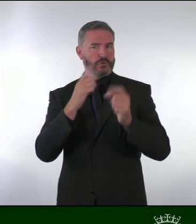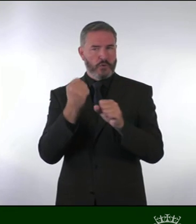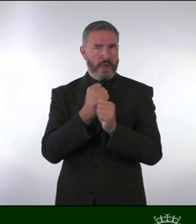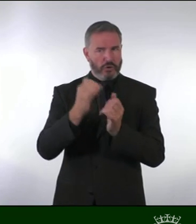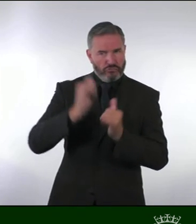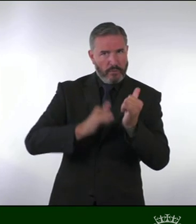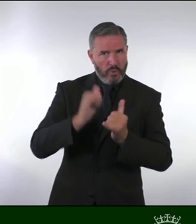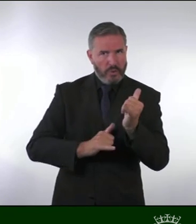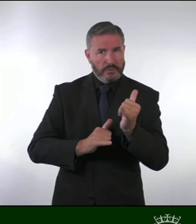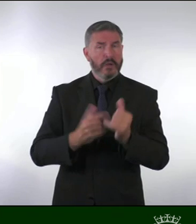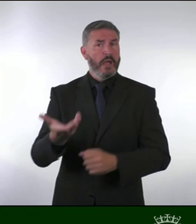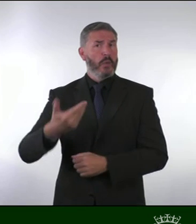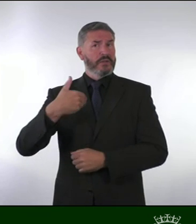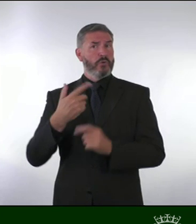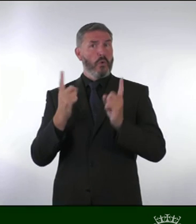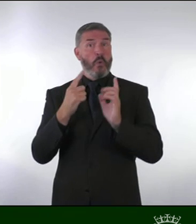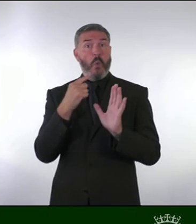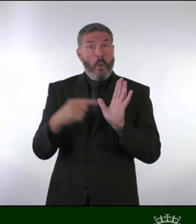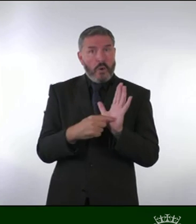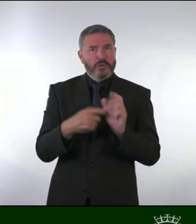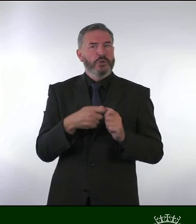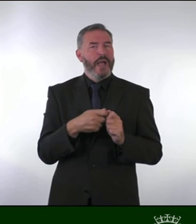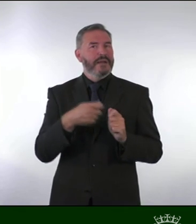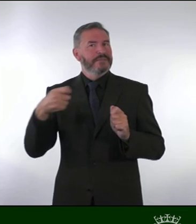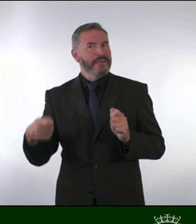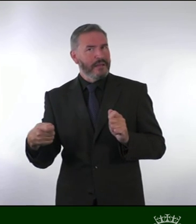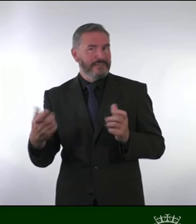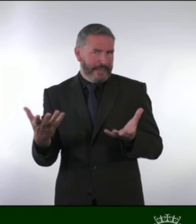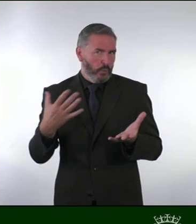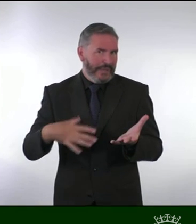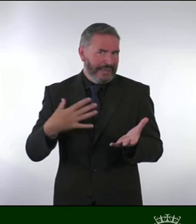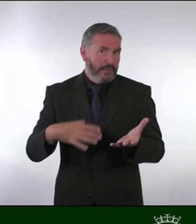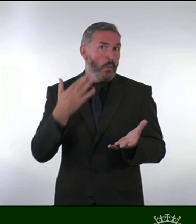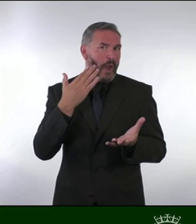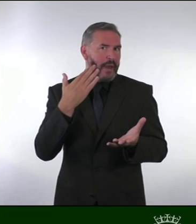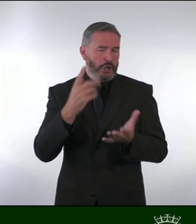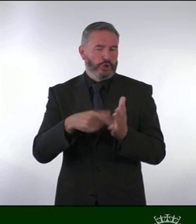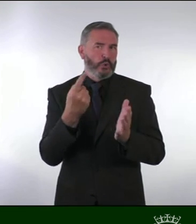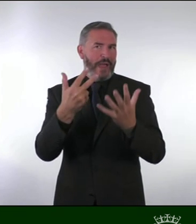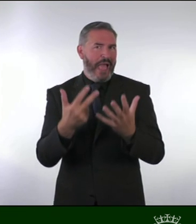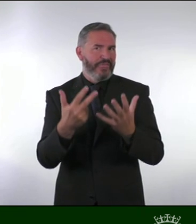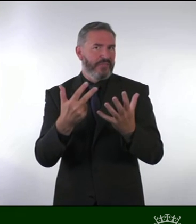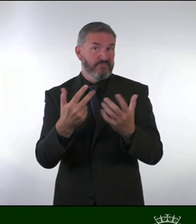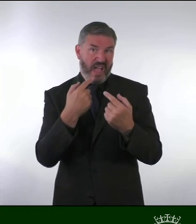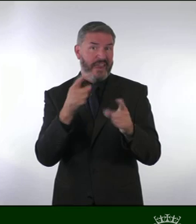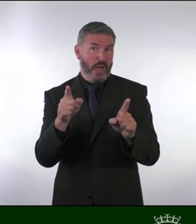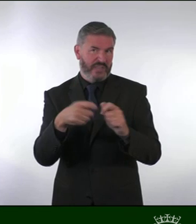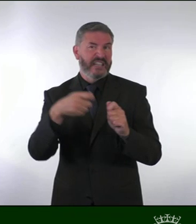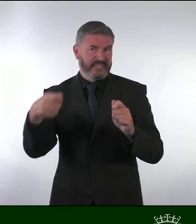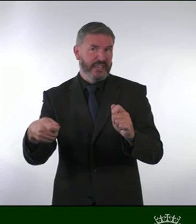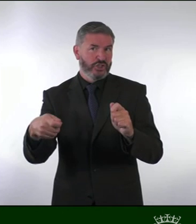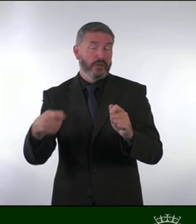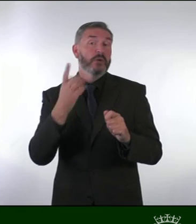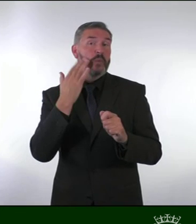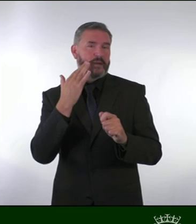We will be releasing recommendations as we go, throughout the recess.